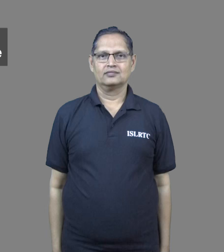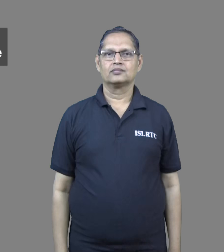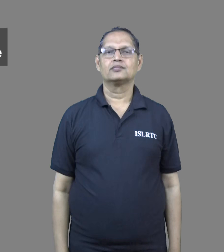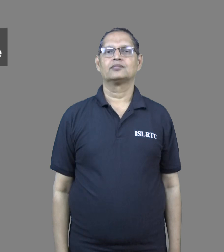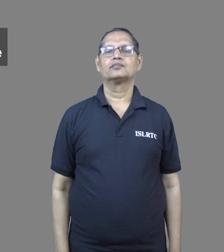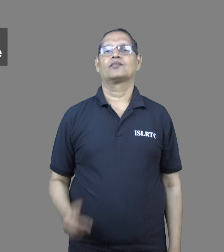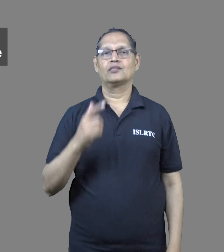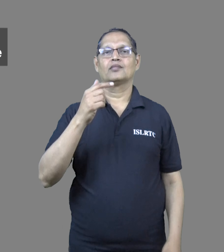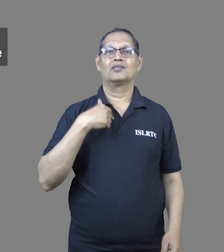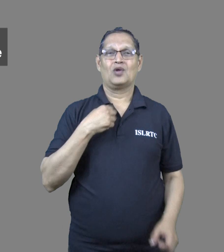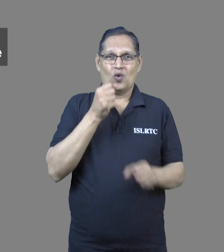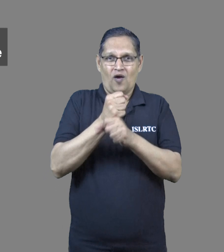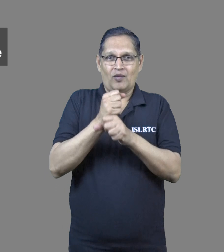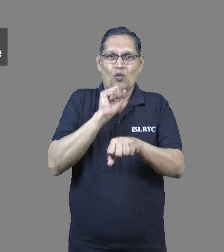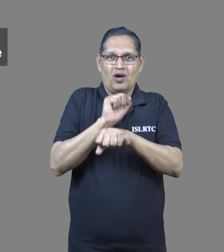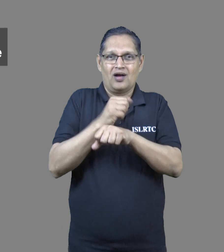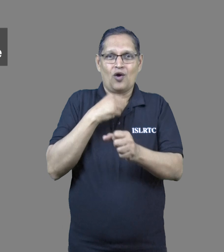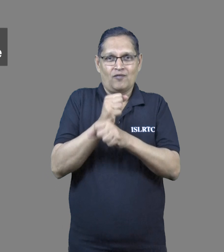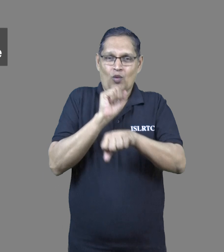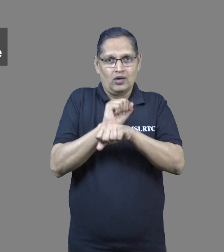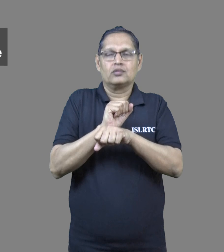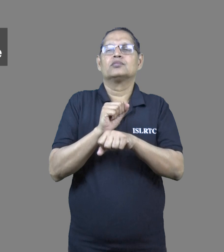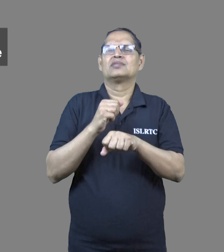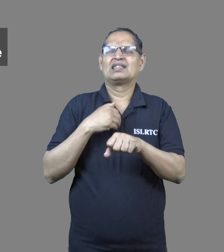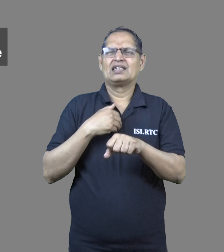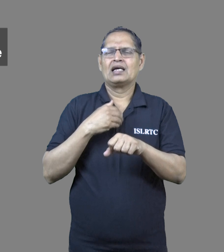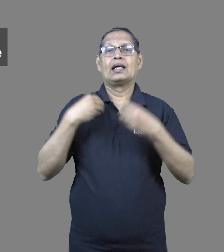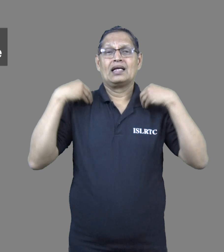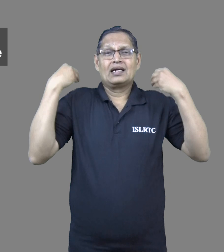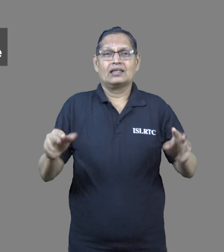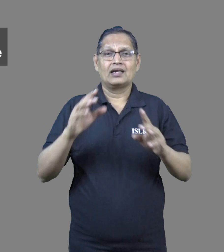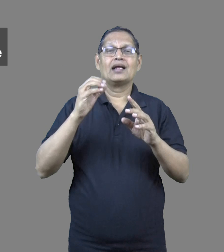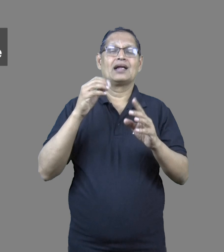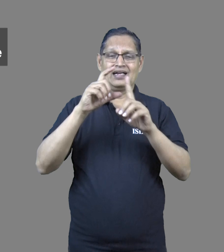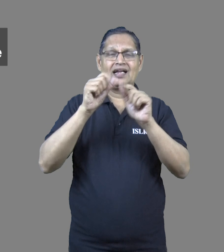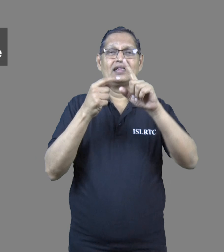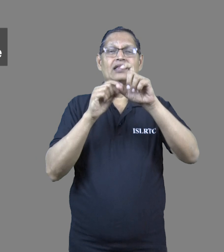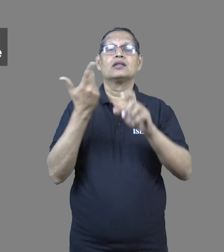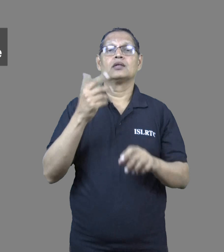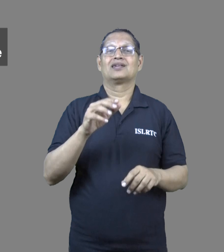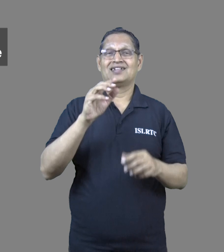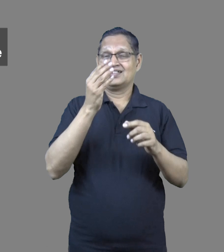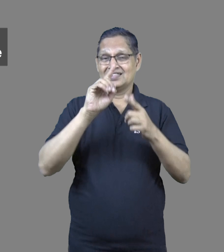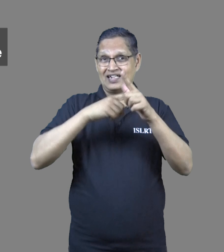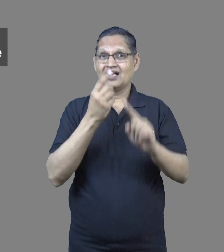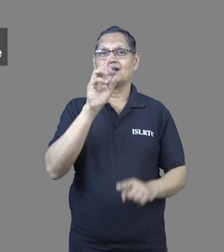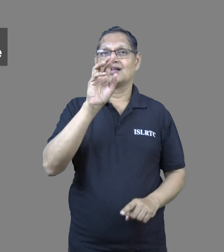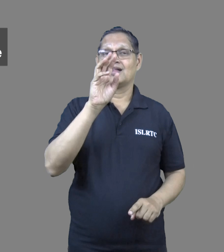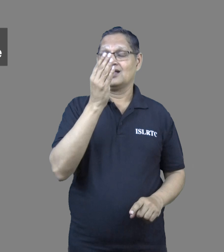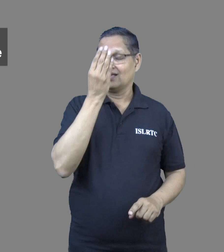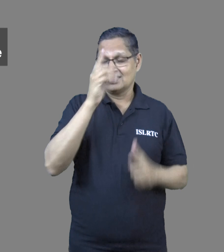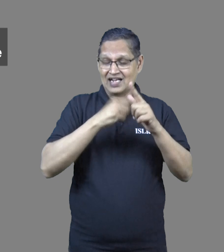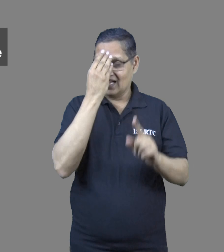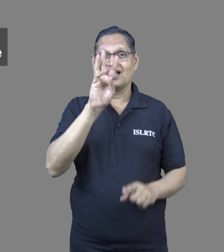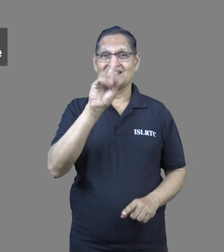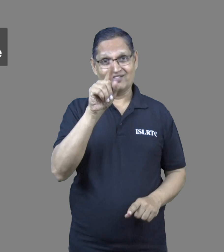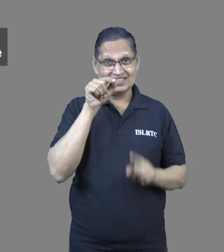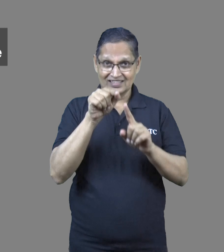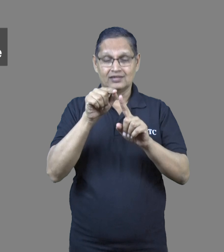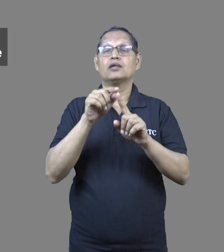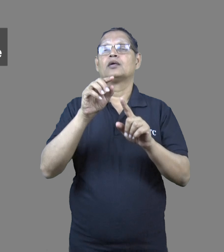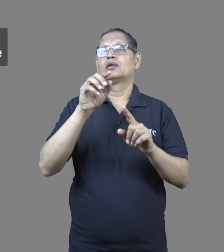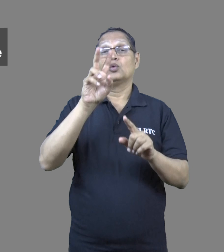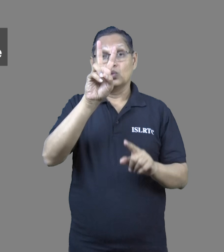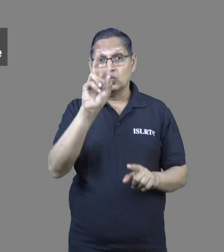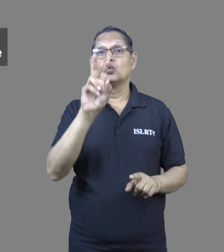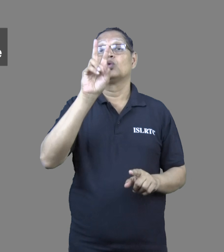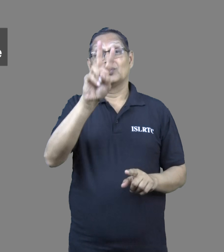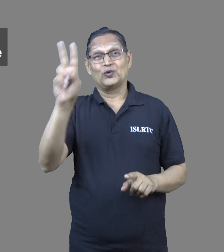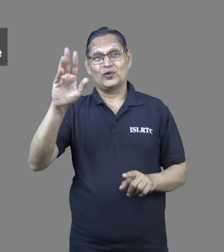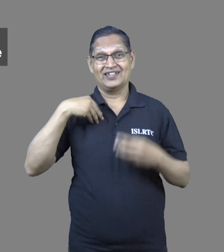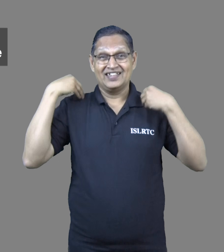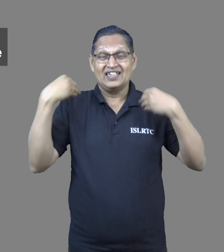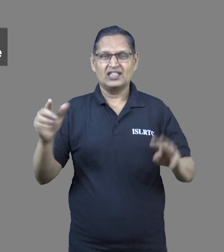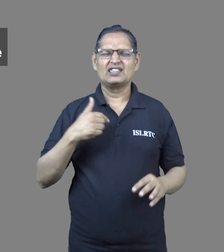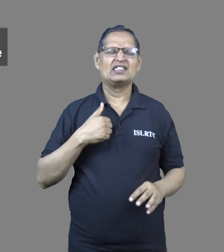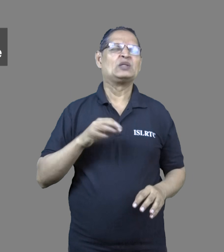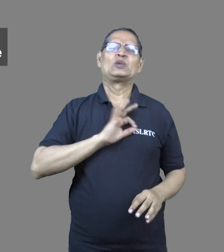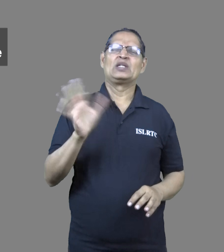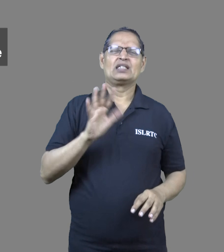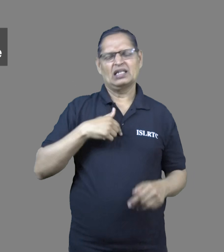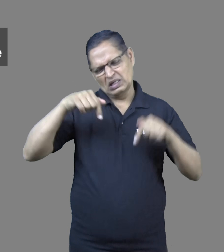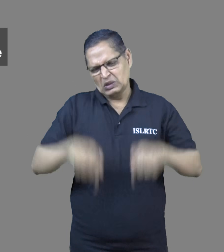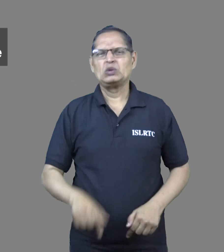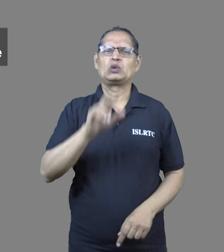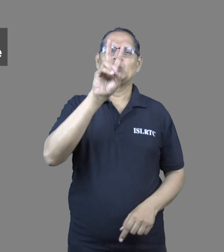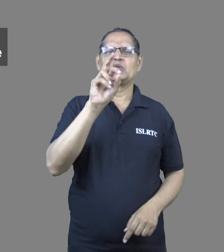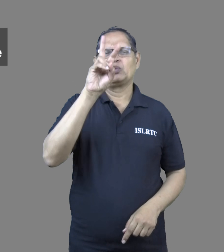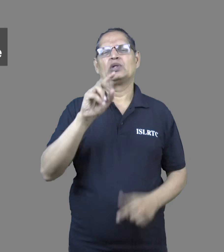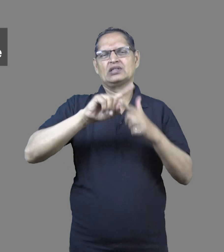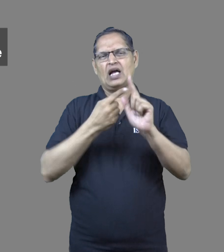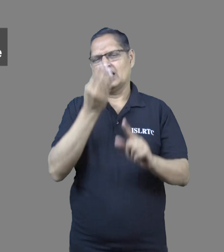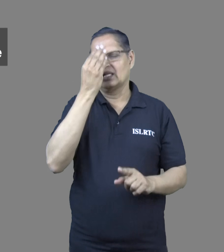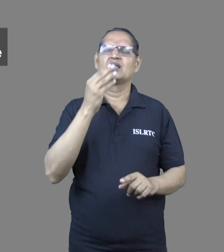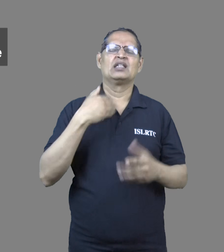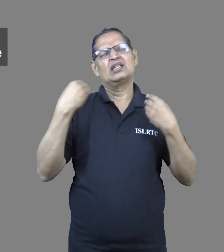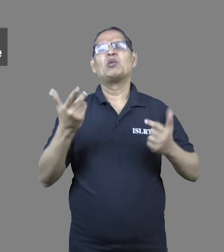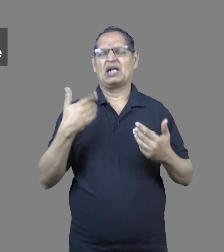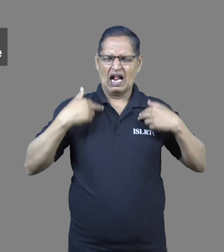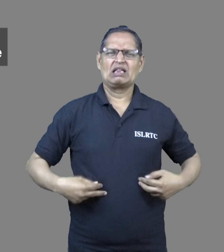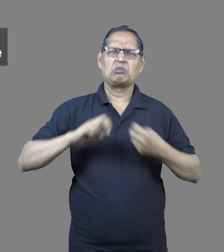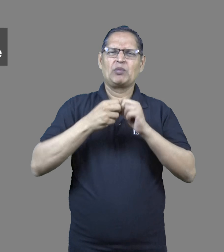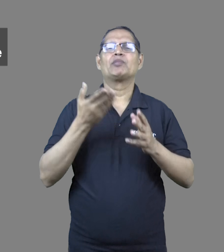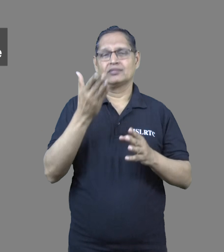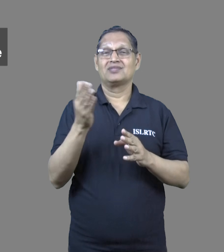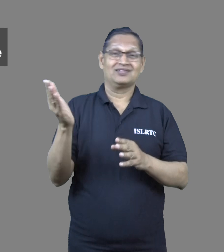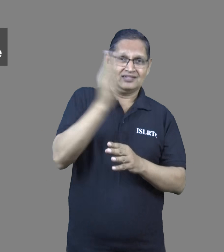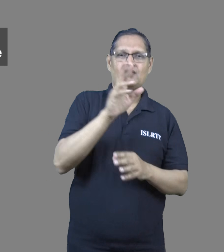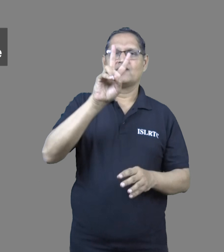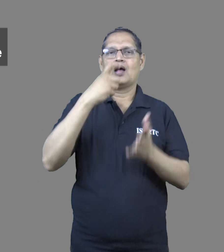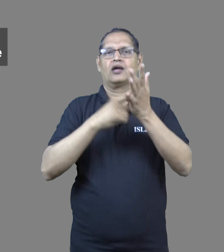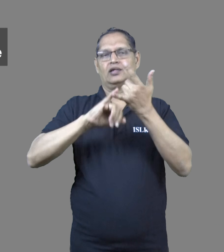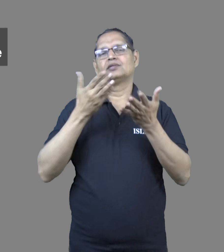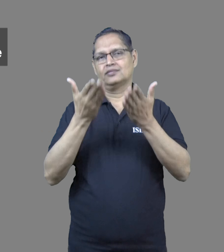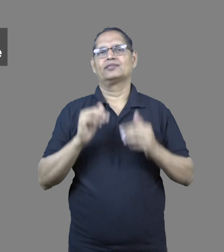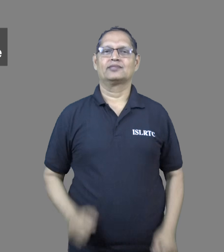Voluntary Retirement Scheme